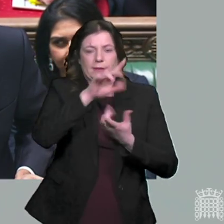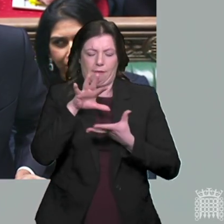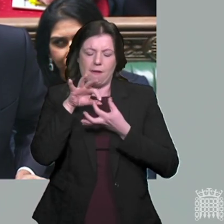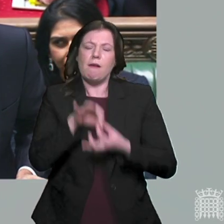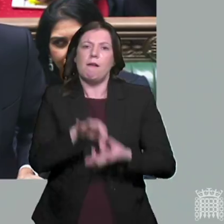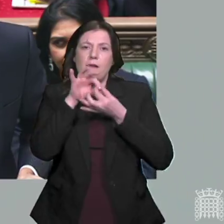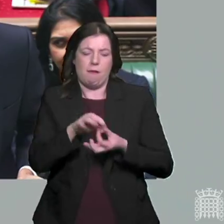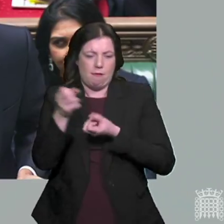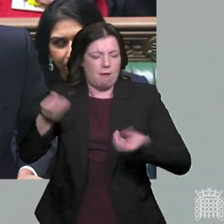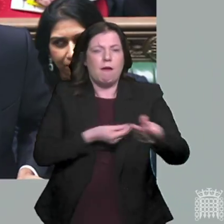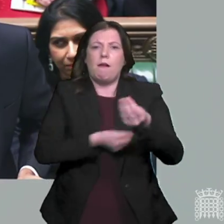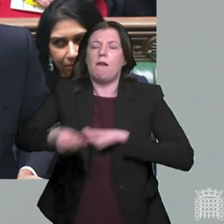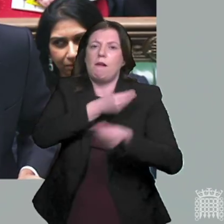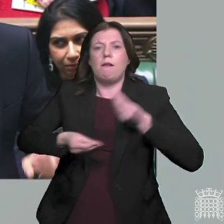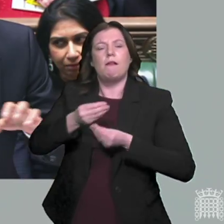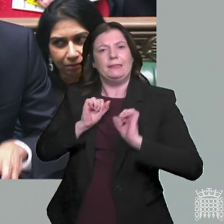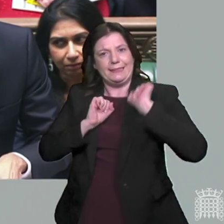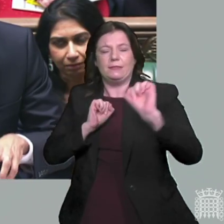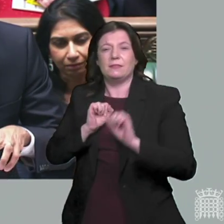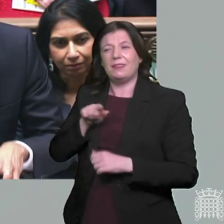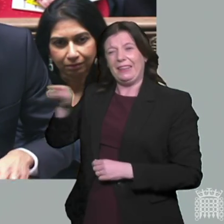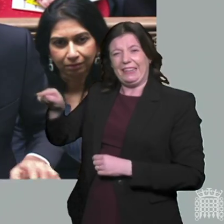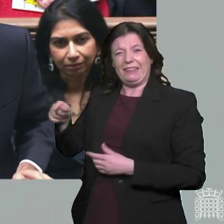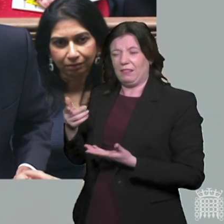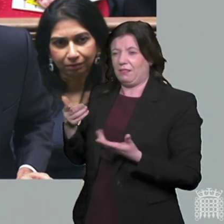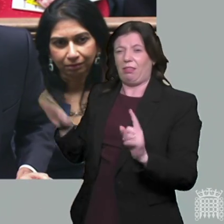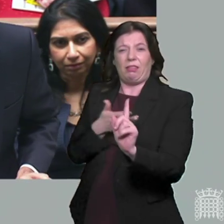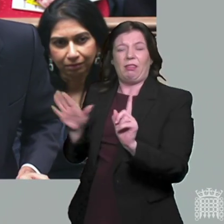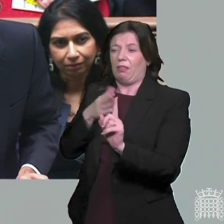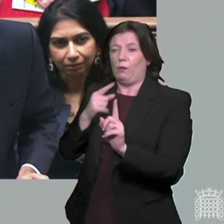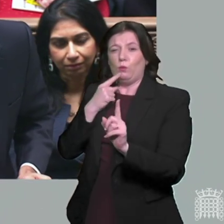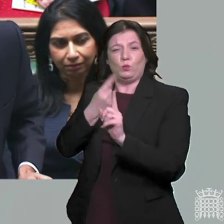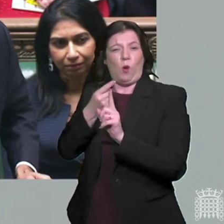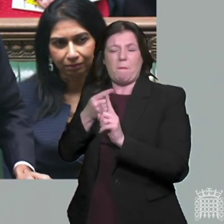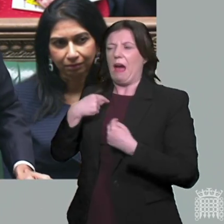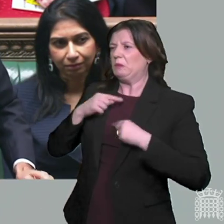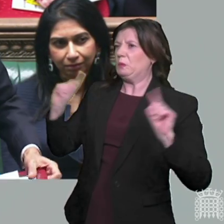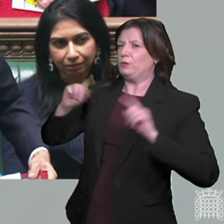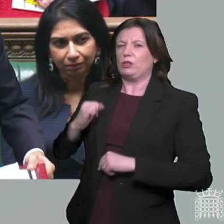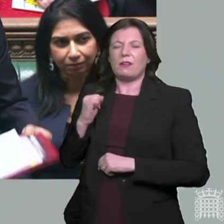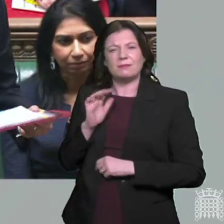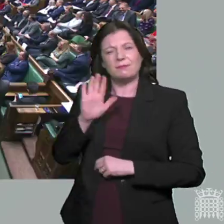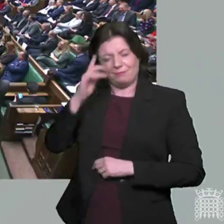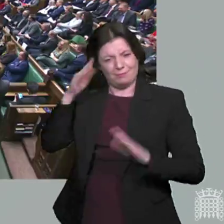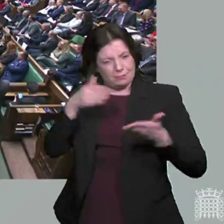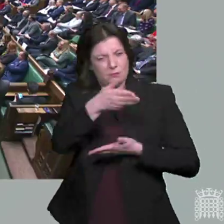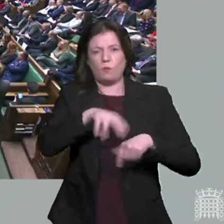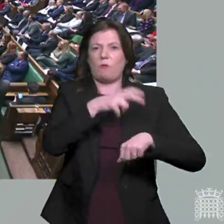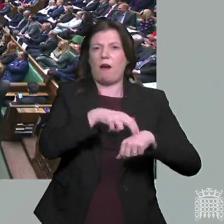I would say to the honourable Gentleman that he knows better than that: he knows that this is about Northern Ireland, and I hope that he can support what we have agreed.